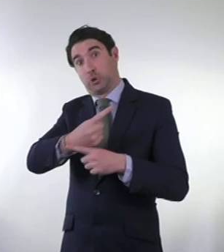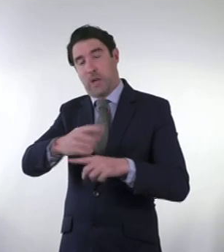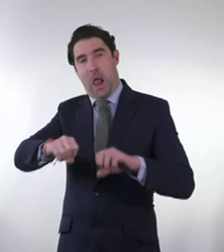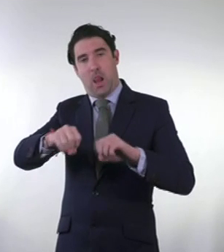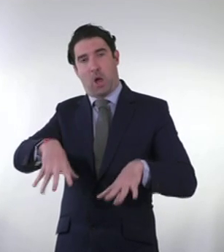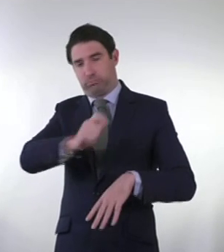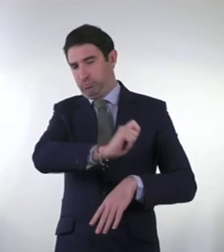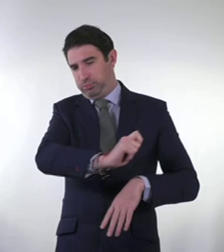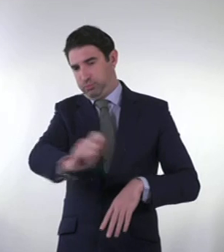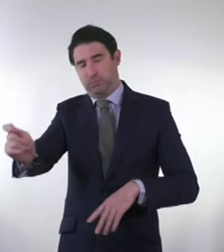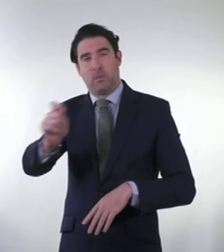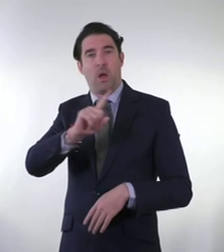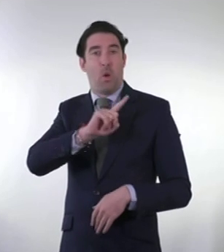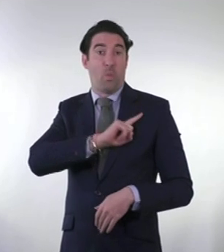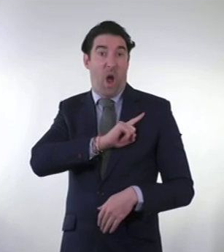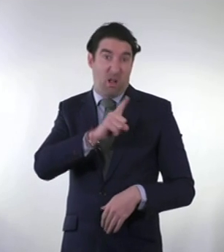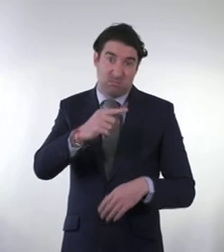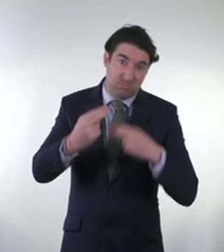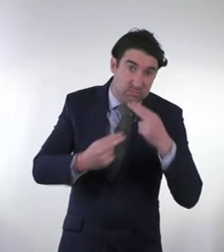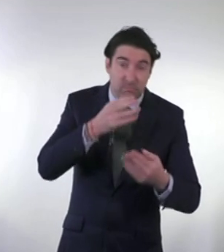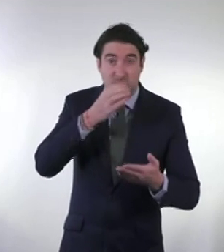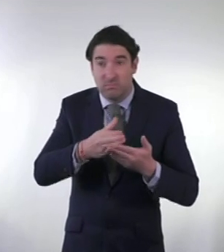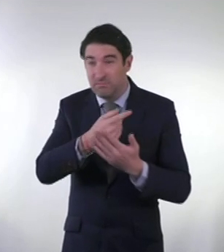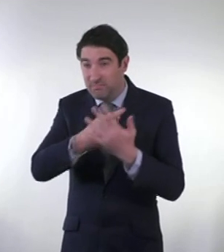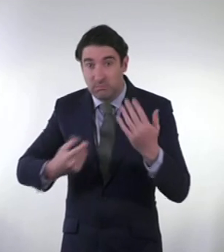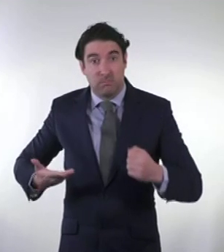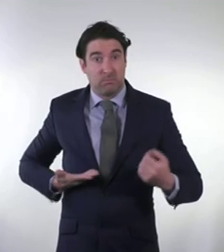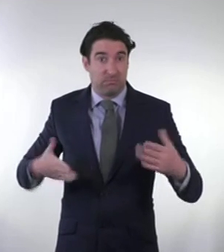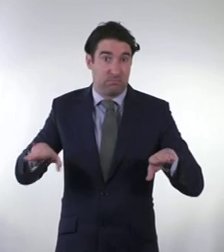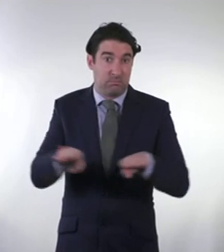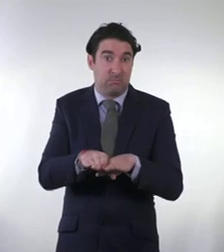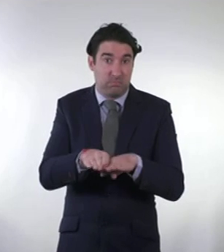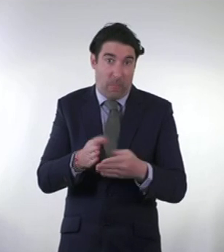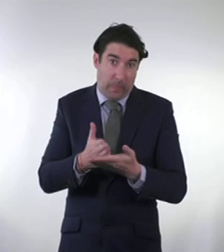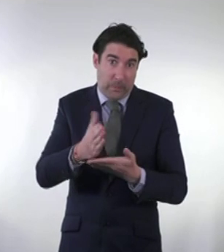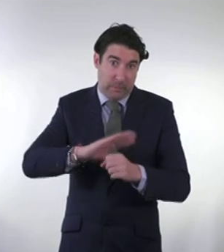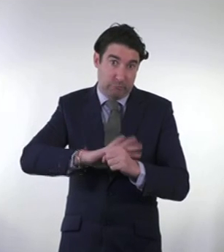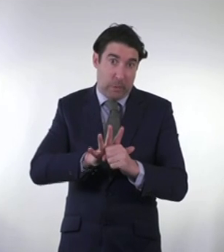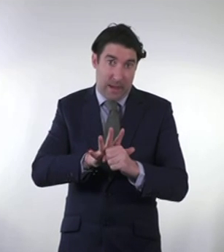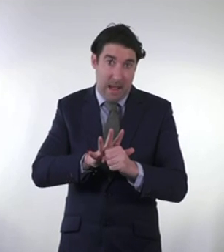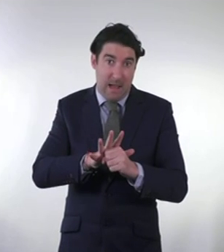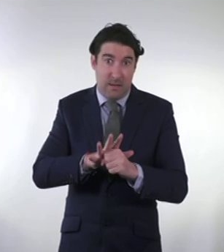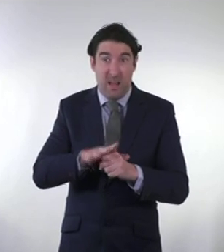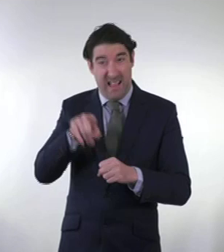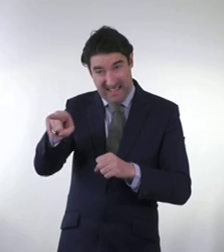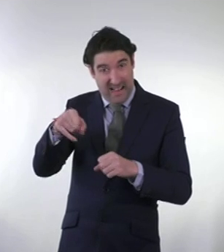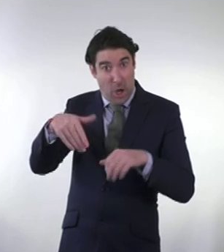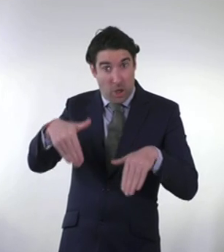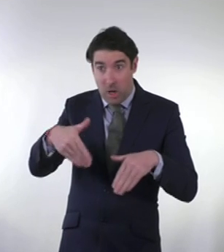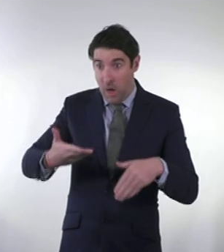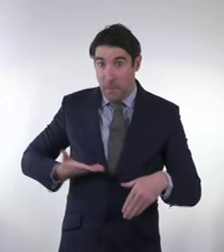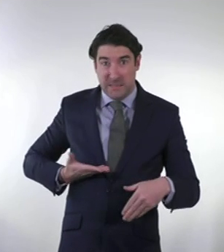Many businesses are forced to stay closed. Prime Minister, but for these extraordinary restrictions, these are viable jobs.